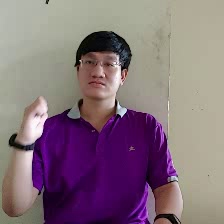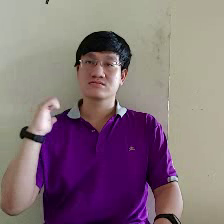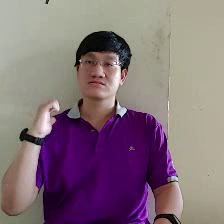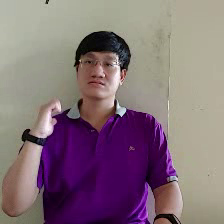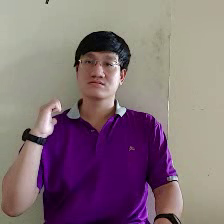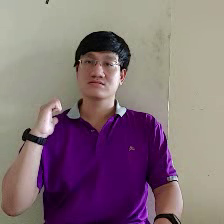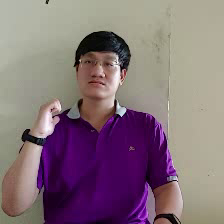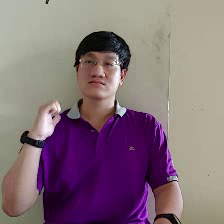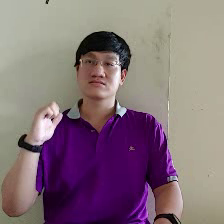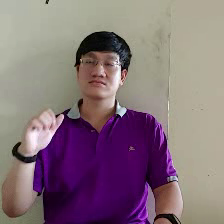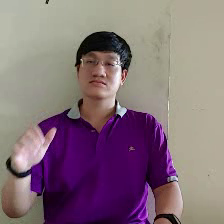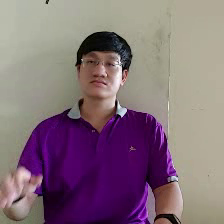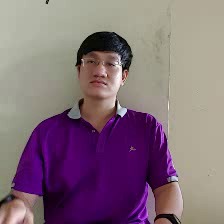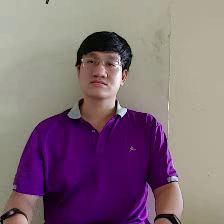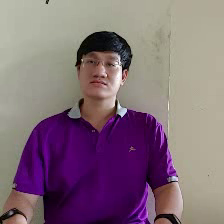Nghỉ ngơi